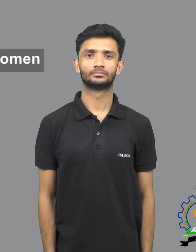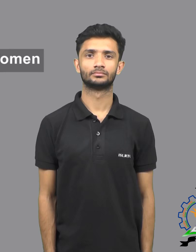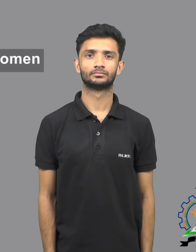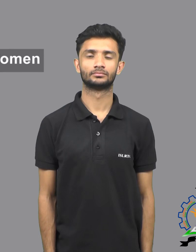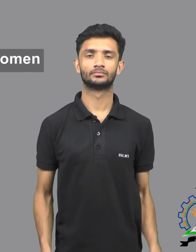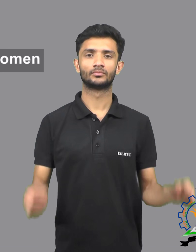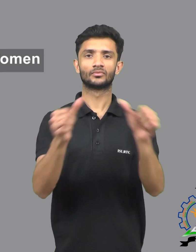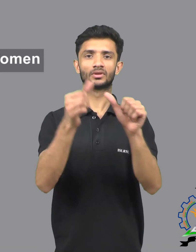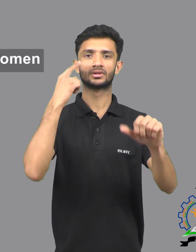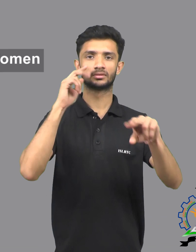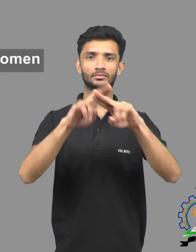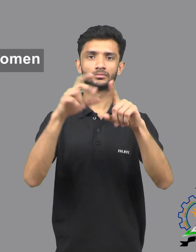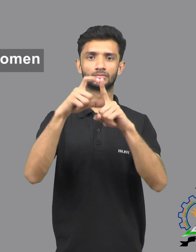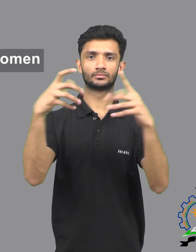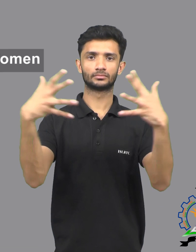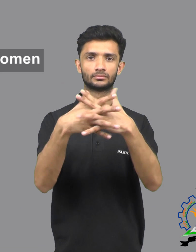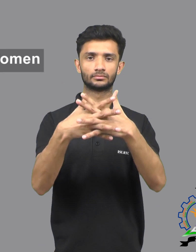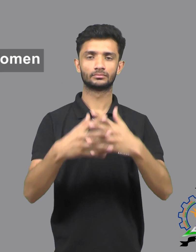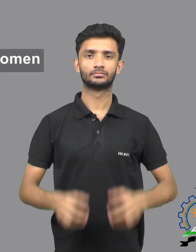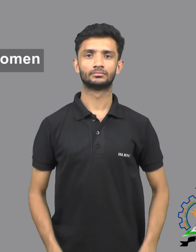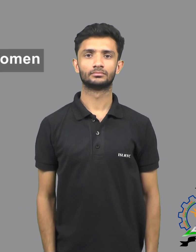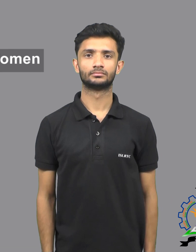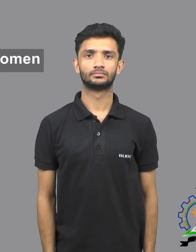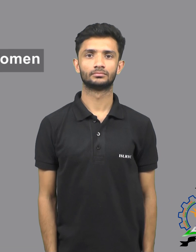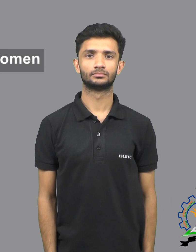All India Foundation of Deaf Women